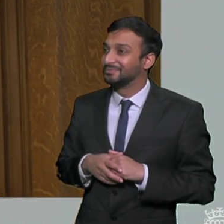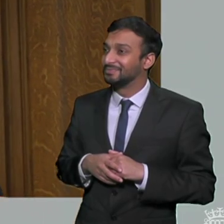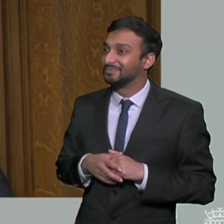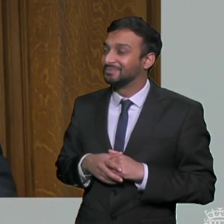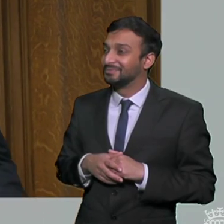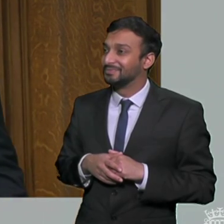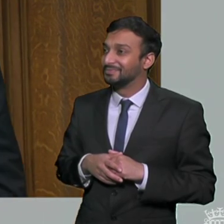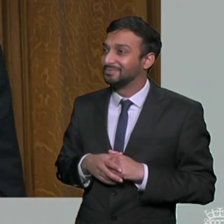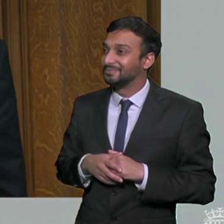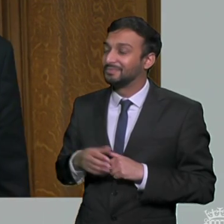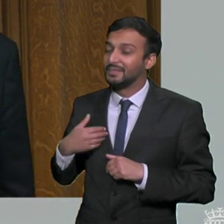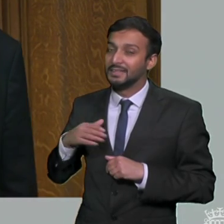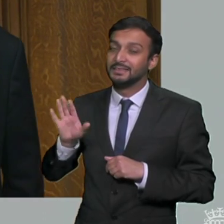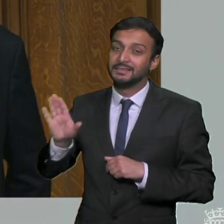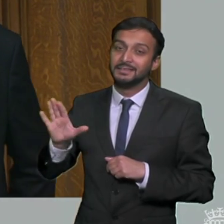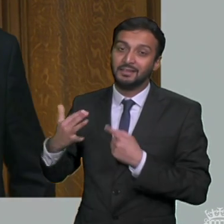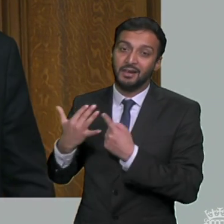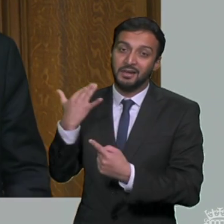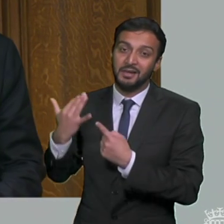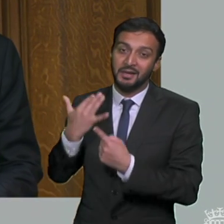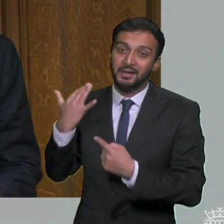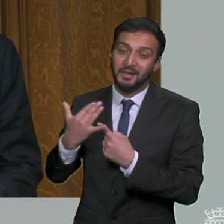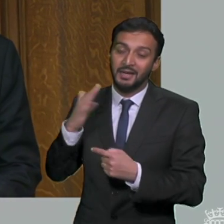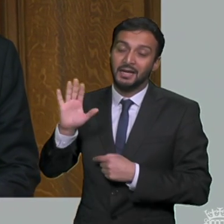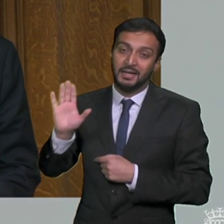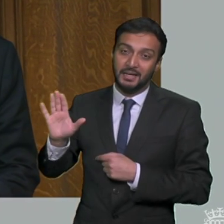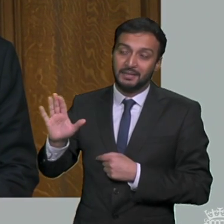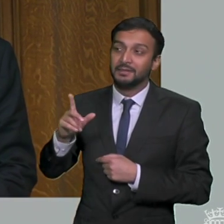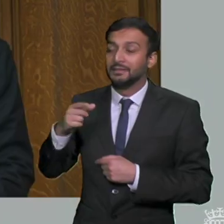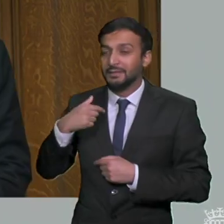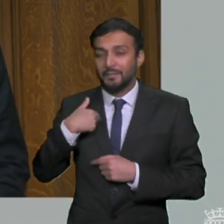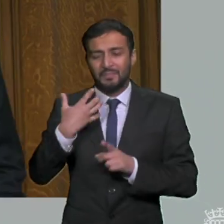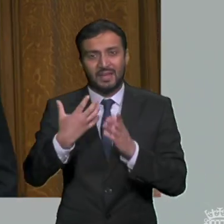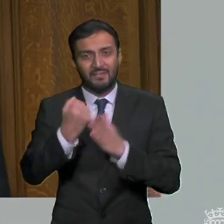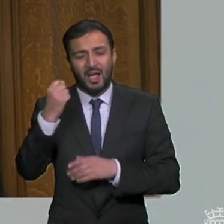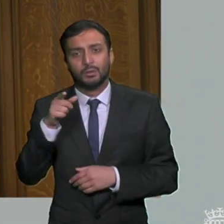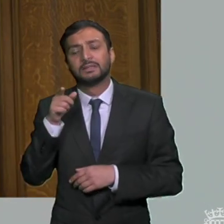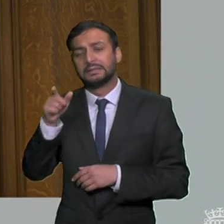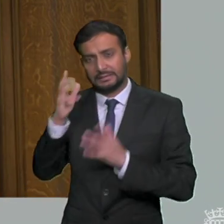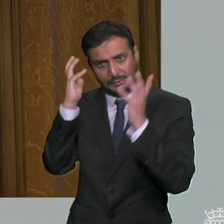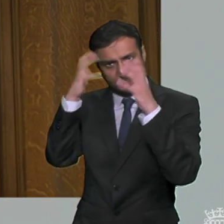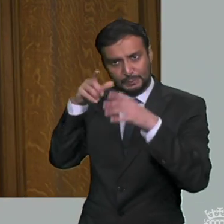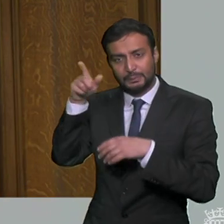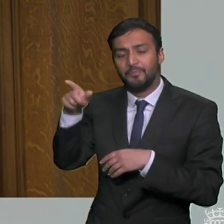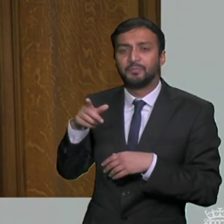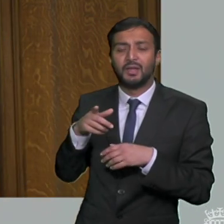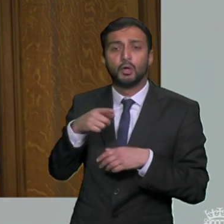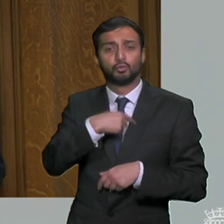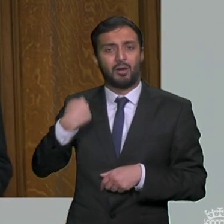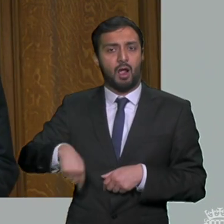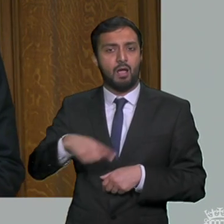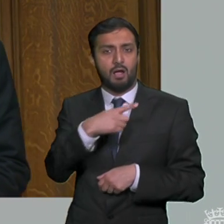I found a deep concern there about the expanding tentacles of communist China.